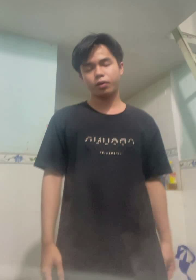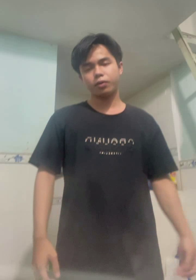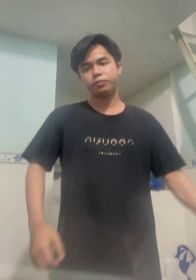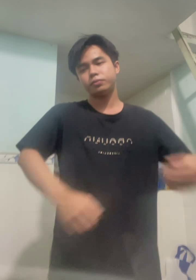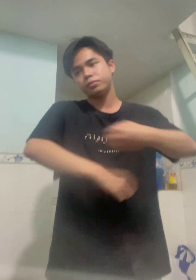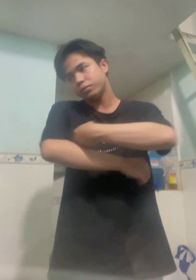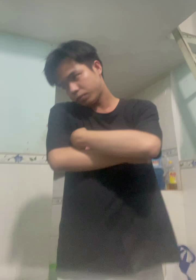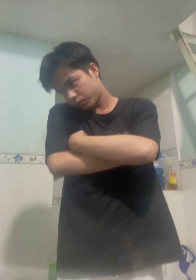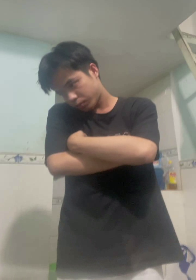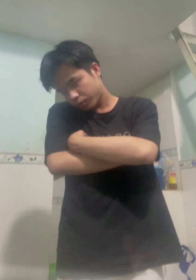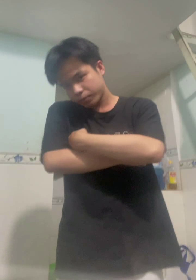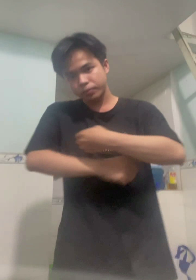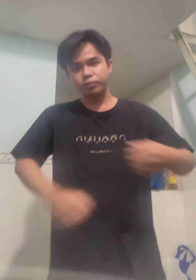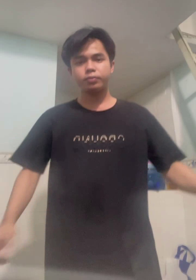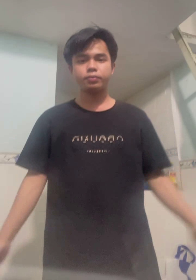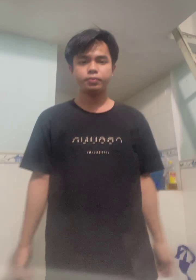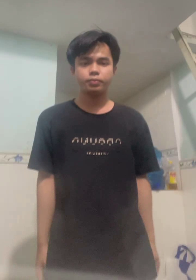om